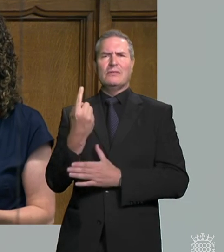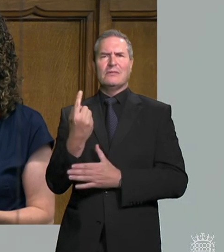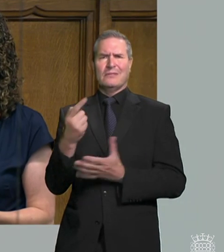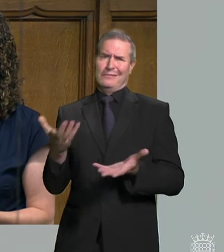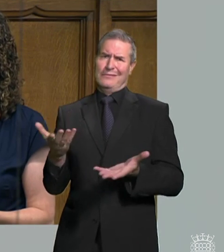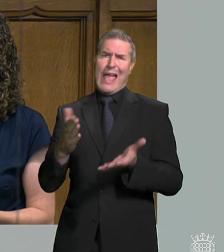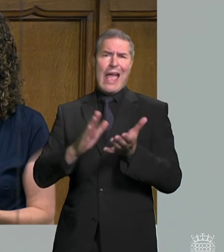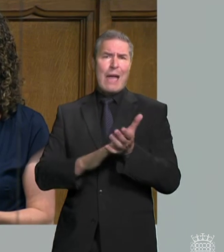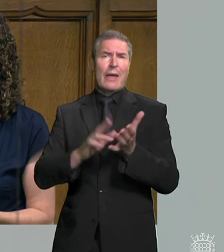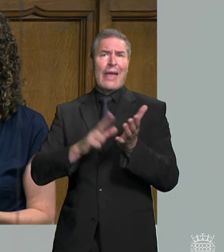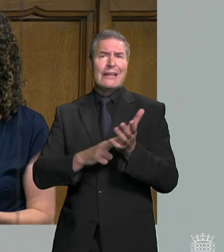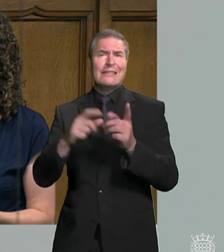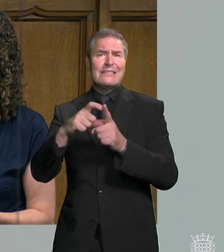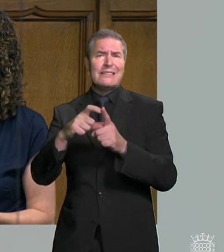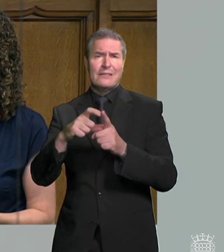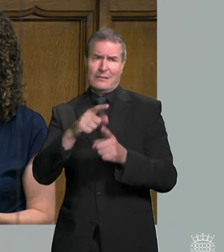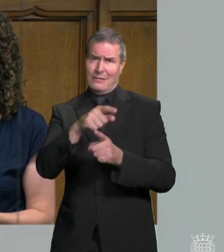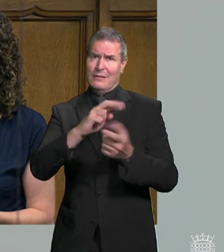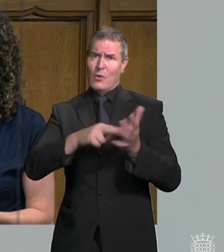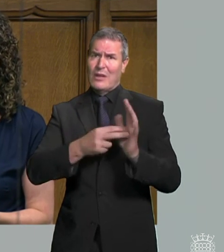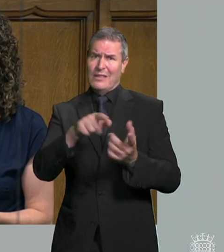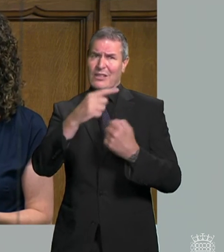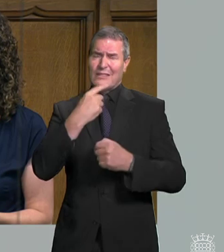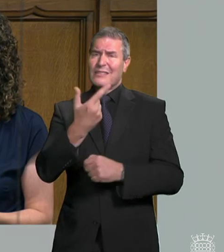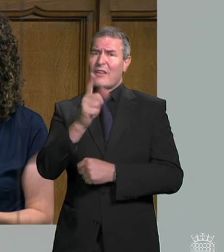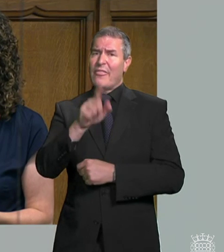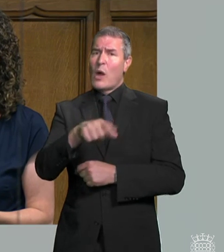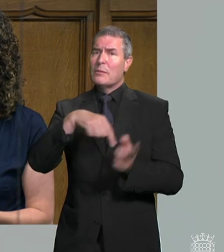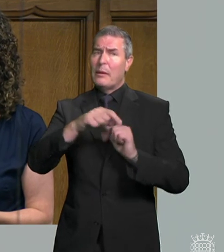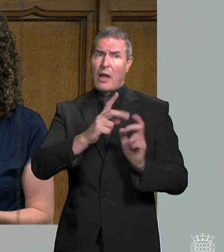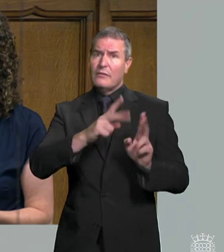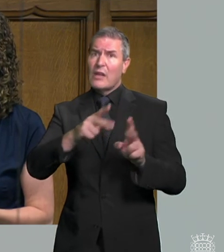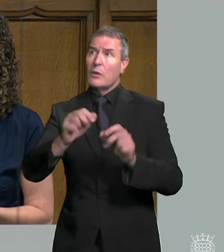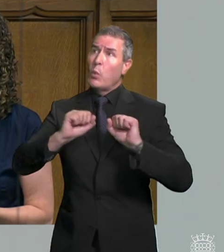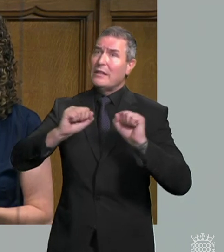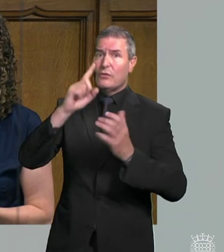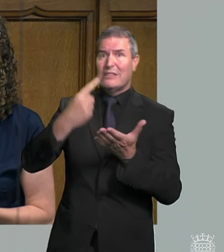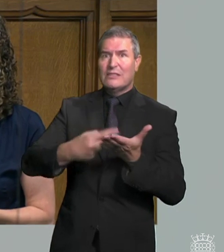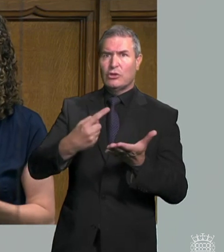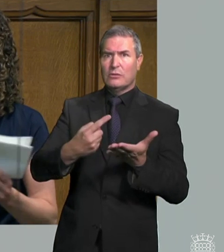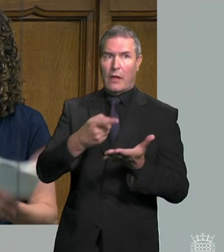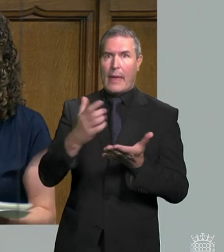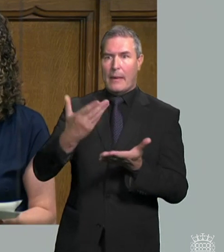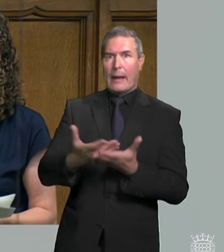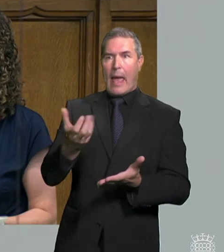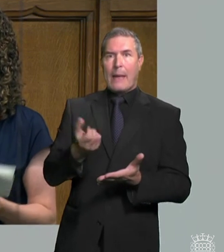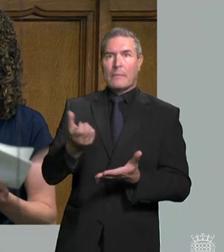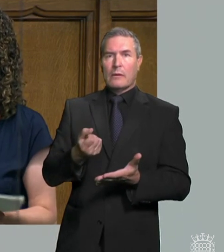The Motor Neurone Disease Association and Marie Curie estimate that, in that time, 7,000 people have died waiting for a decision on their benefits claim.